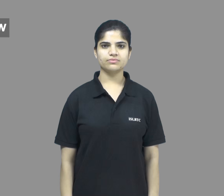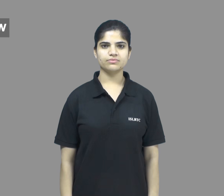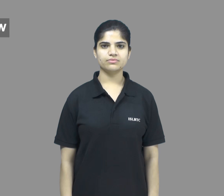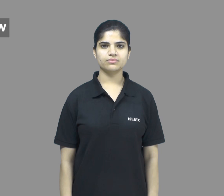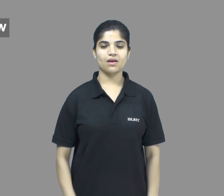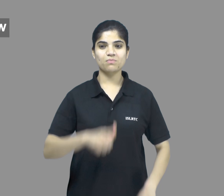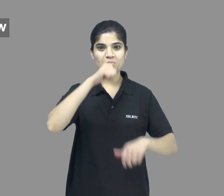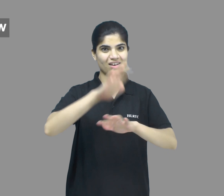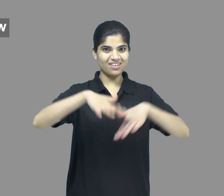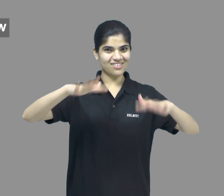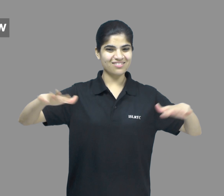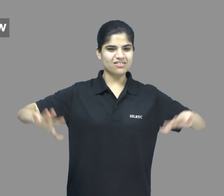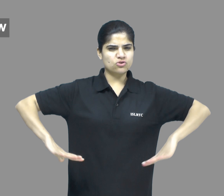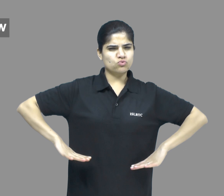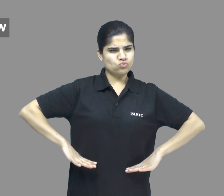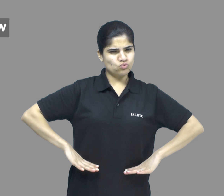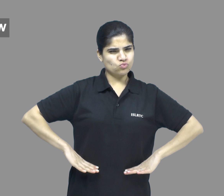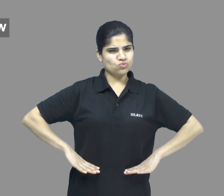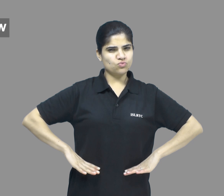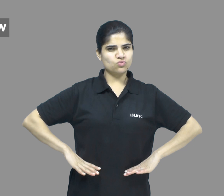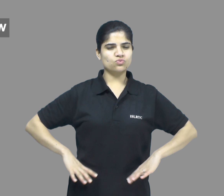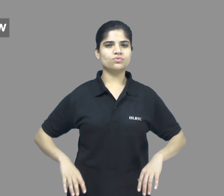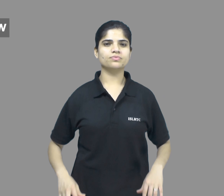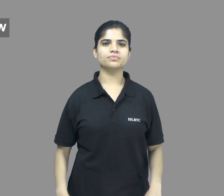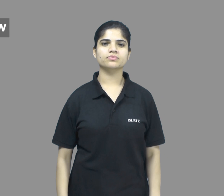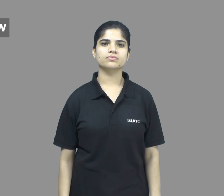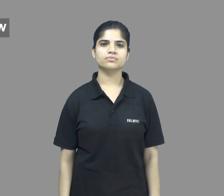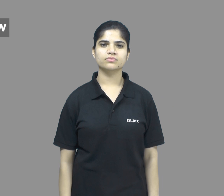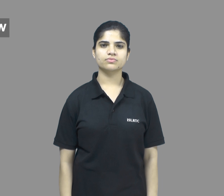Shallow